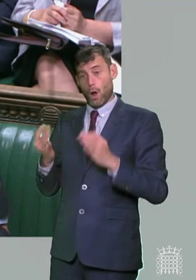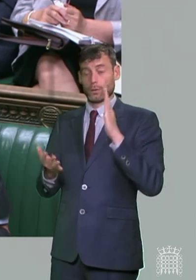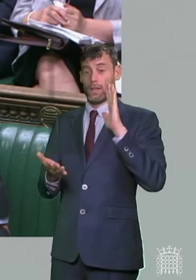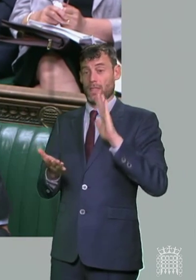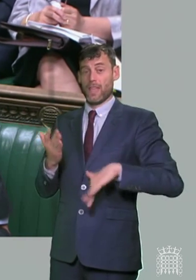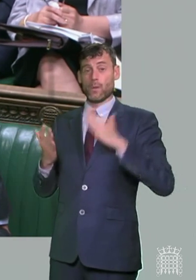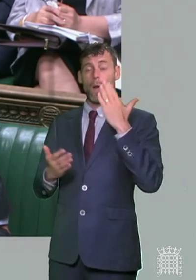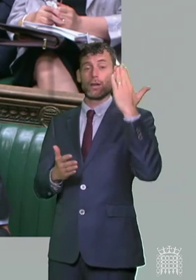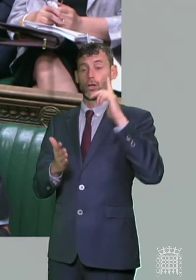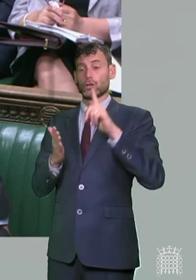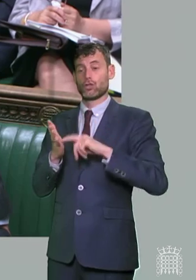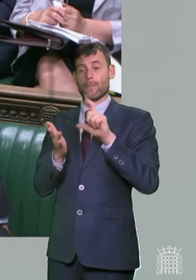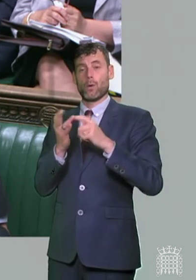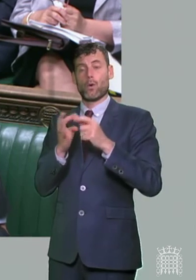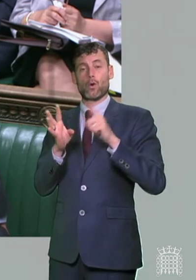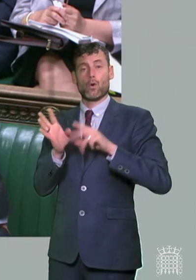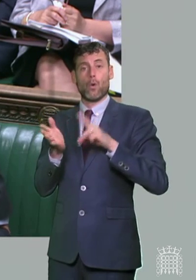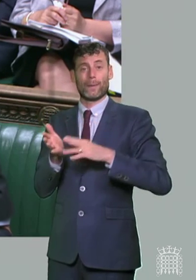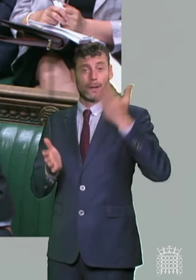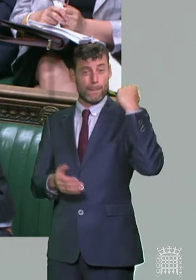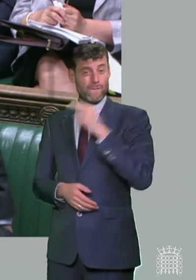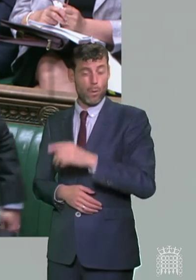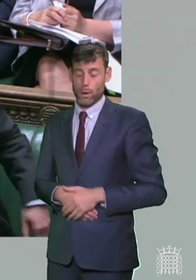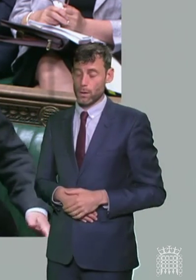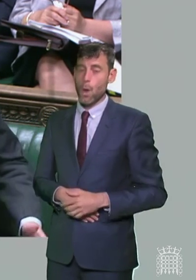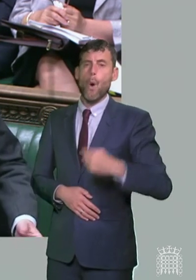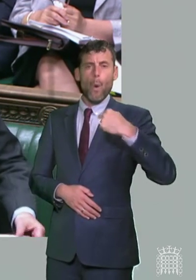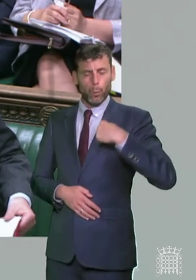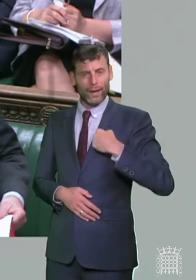This is a Government who are taking this country forward; they would take it back to the 1970s.